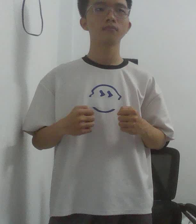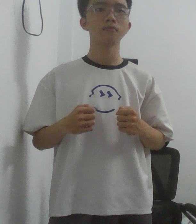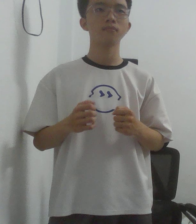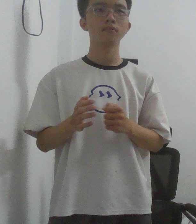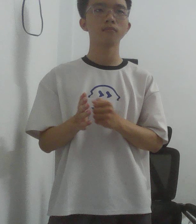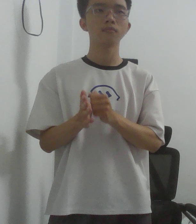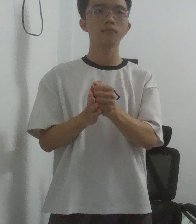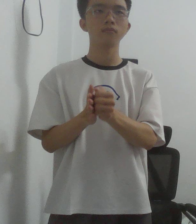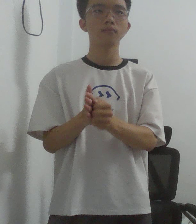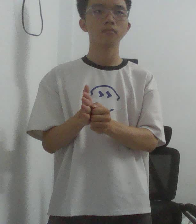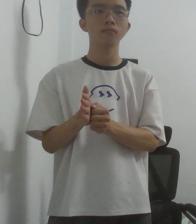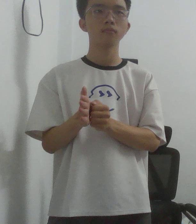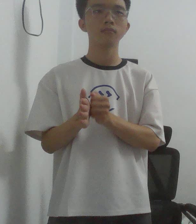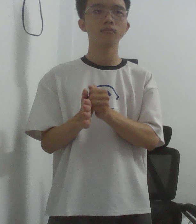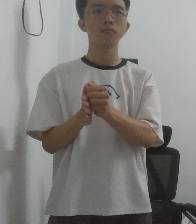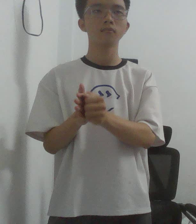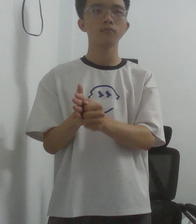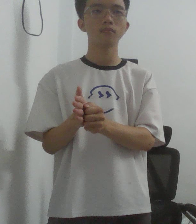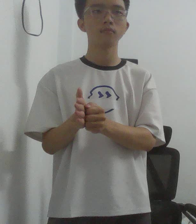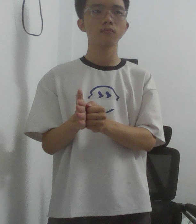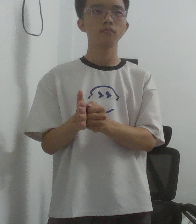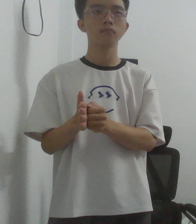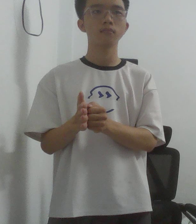thang